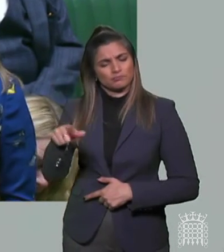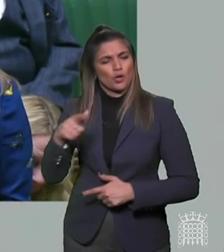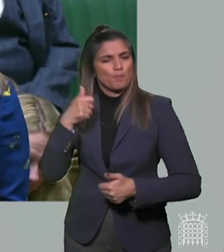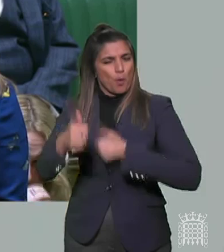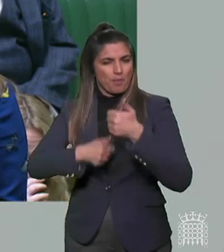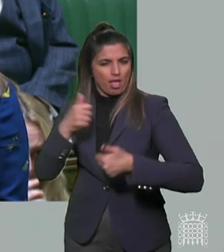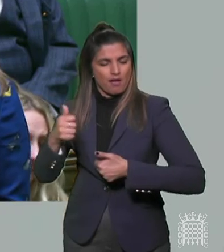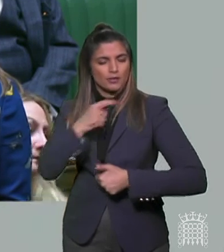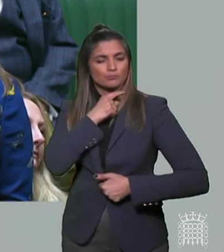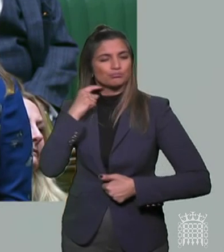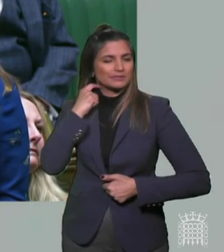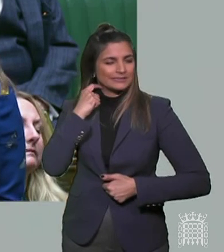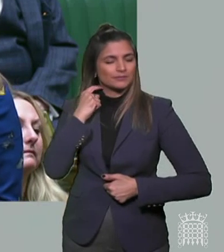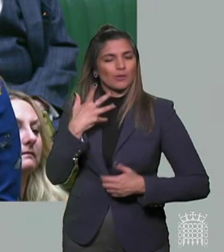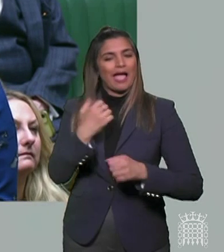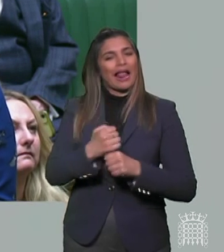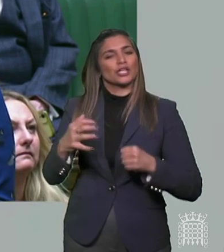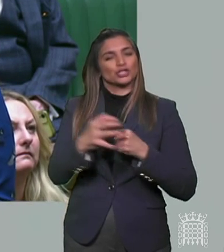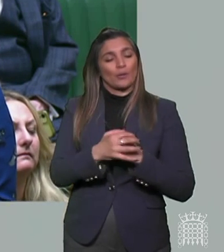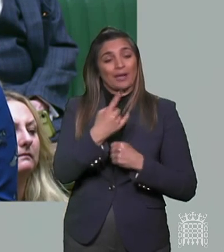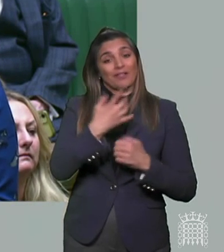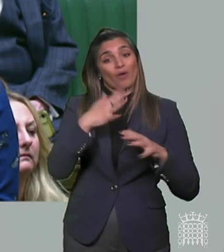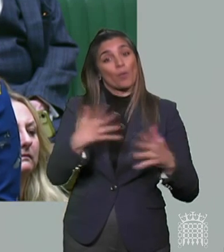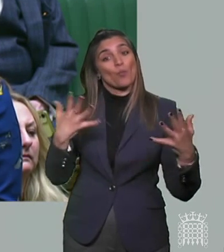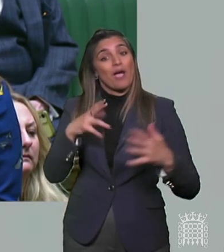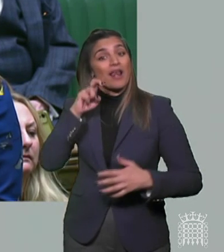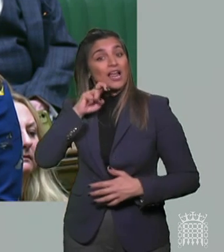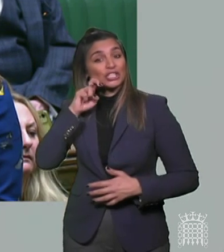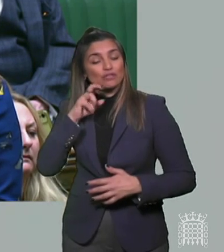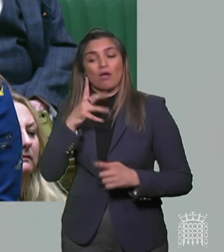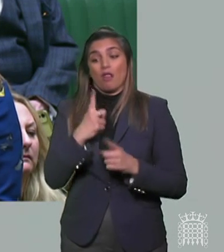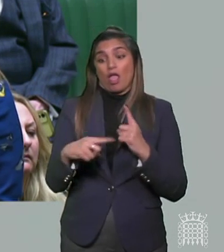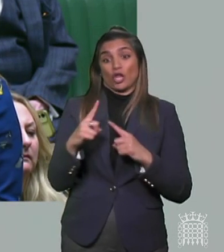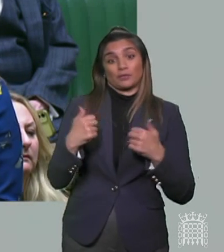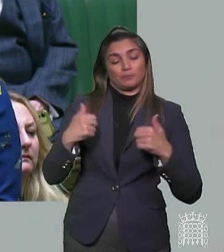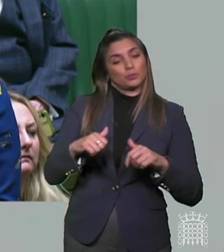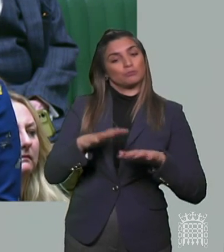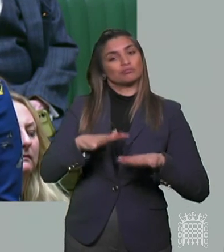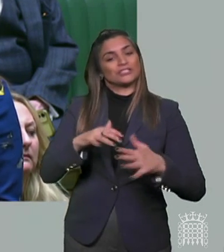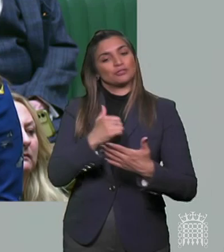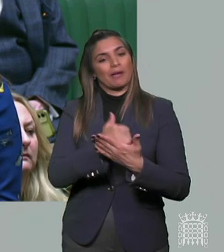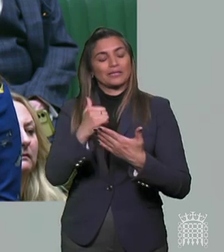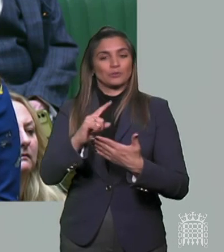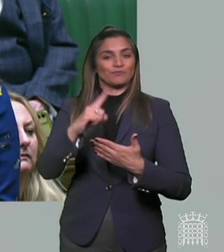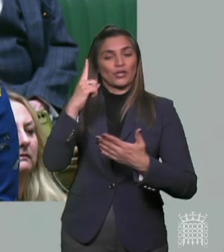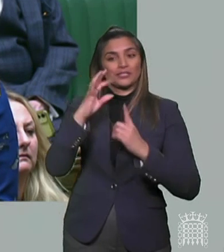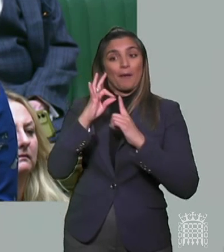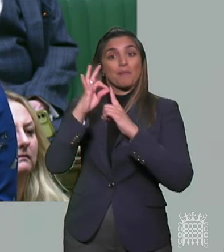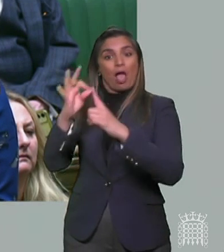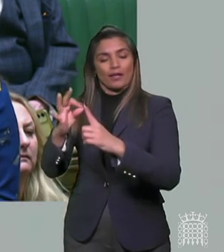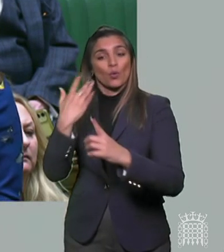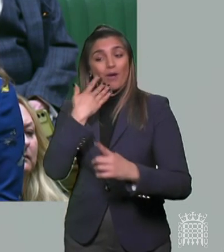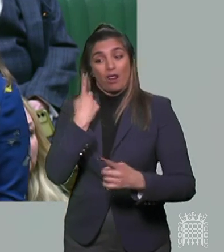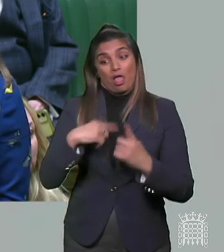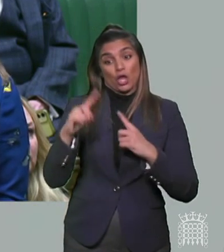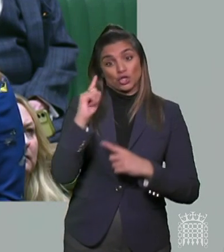Originally from Nigeria, he became a British citizen last year and applied for his first British passport last summer.